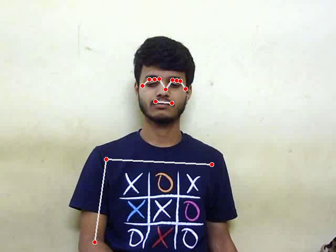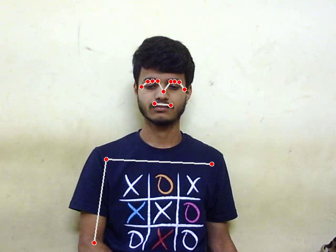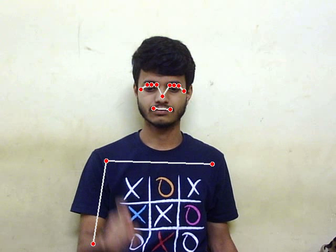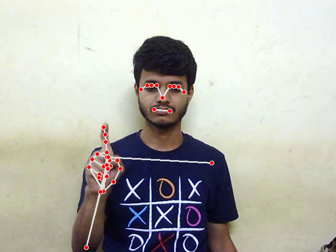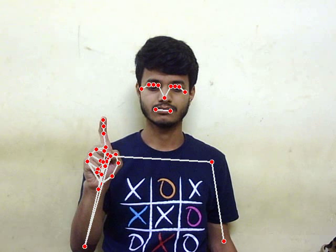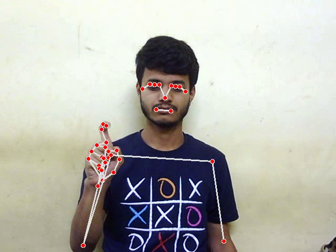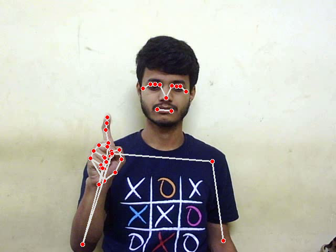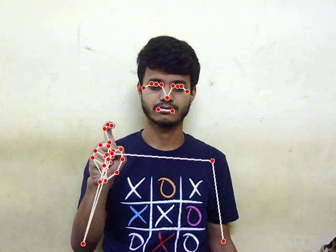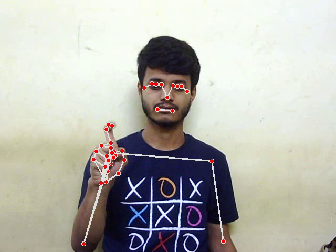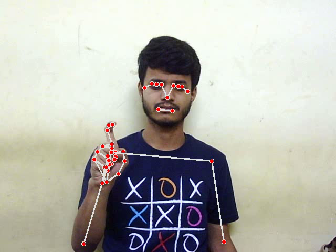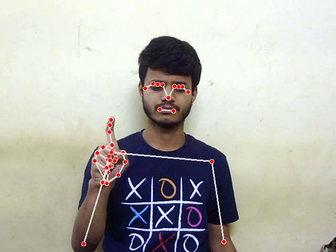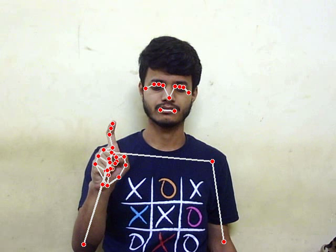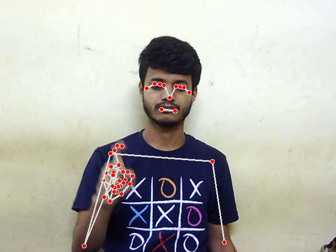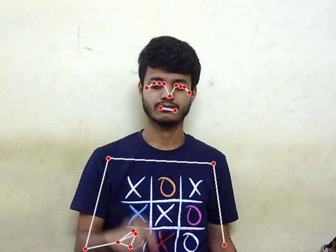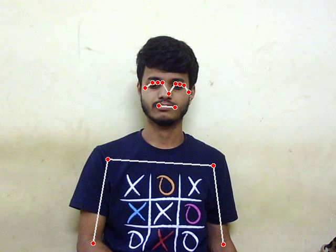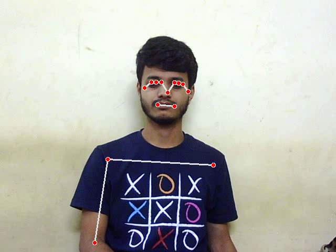question